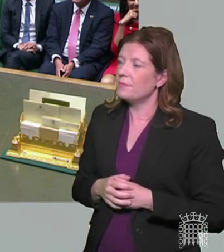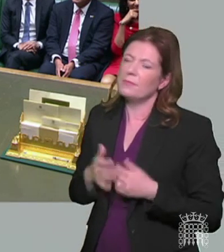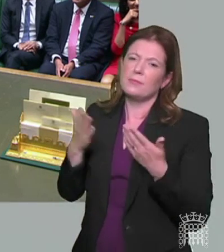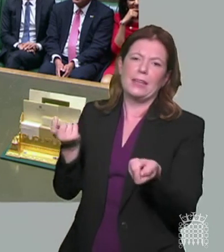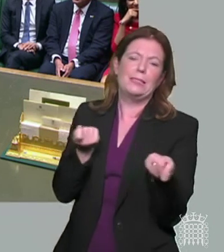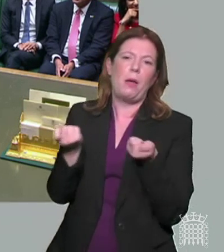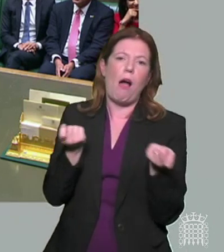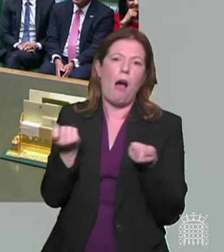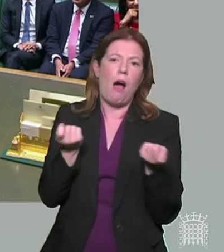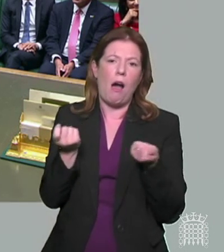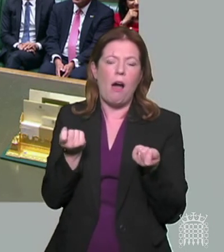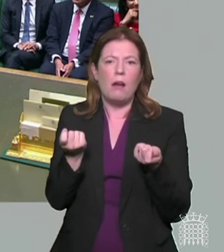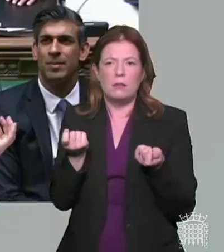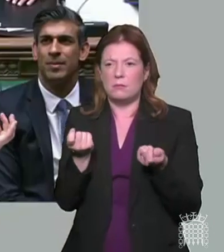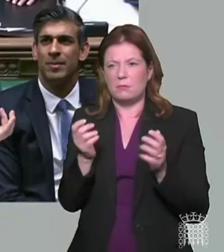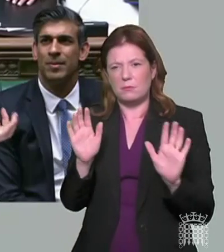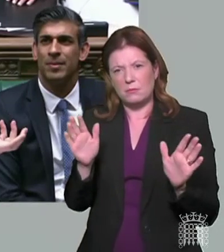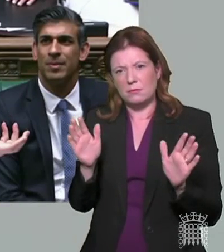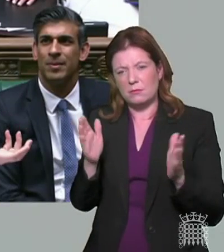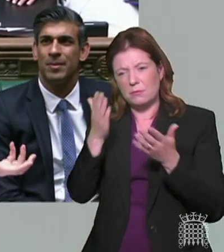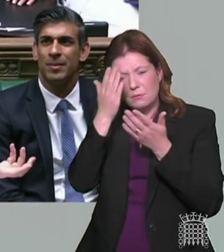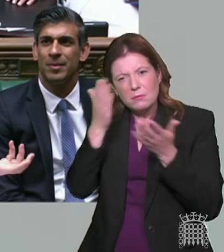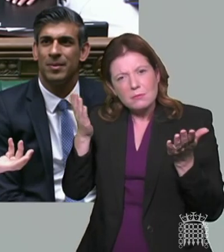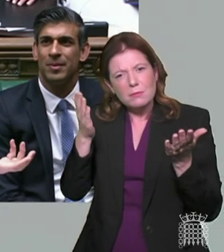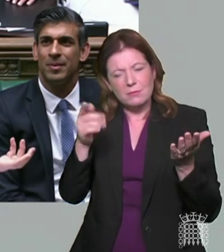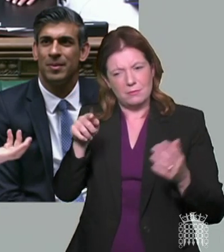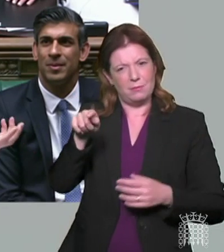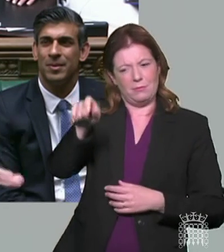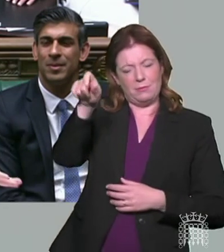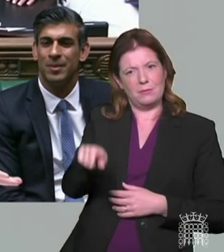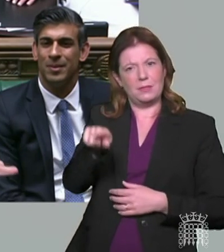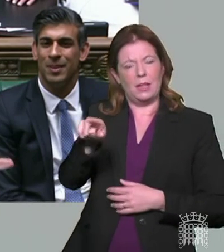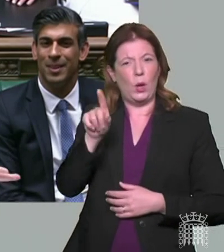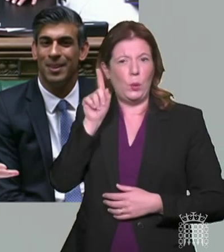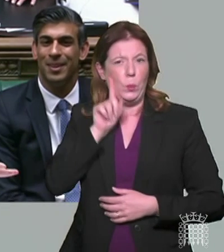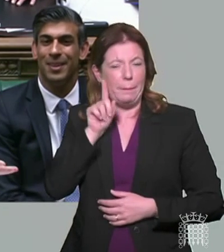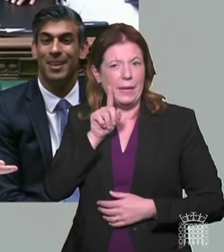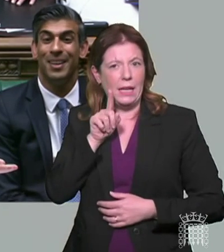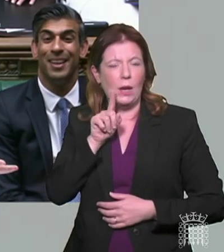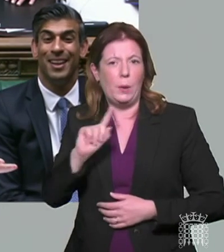I remind the House that the right honourable and learned Gentleman struggled to define what a woman is.